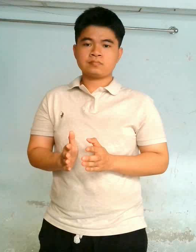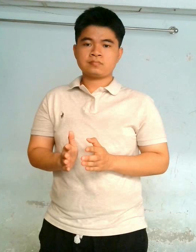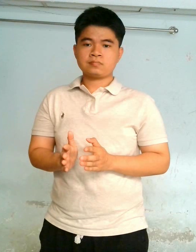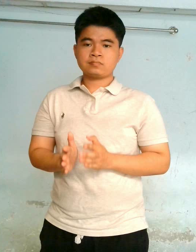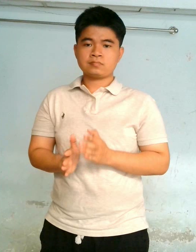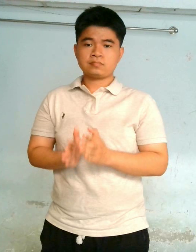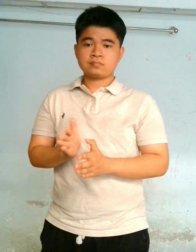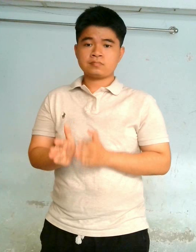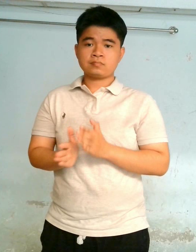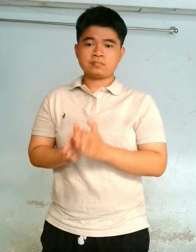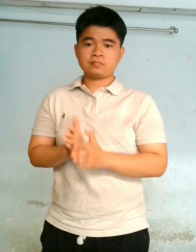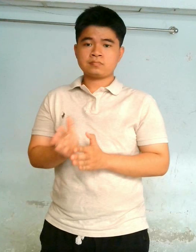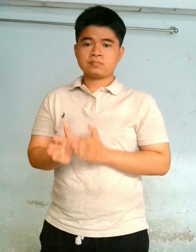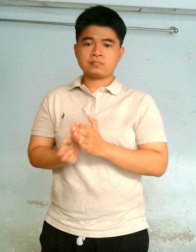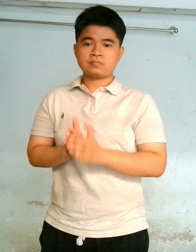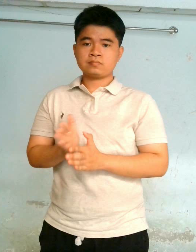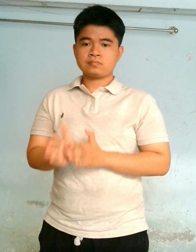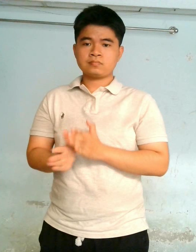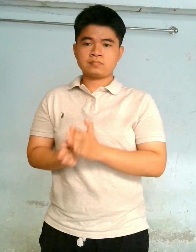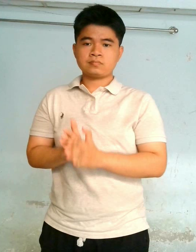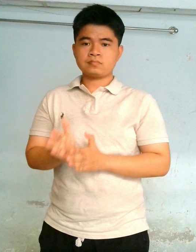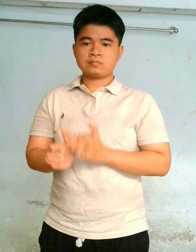ngon ngu ki hieu